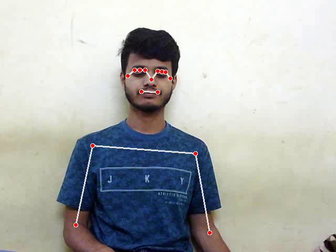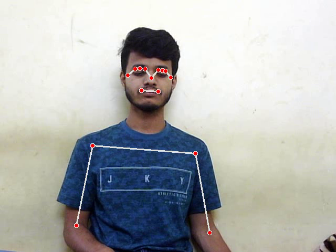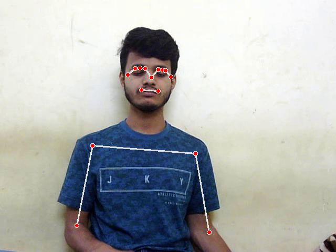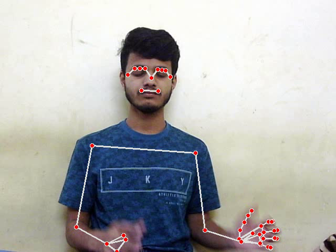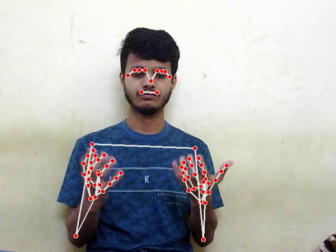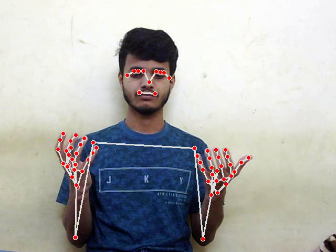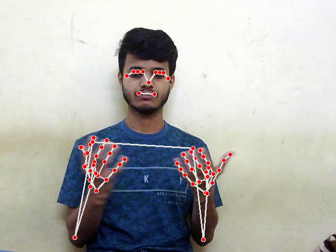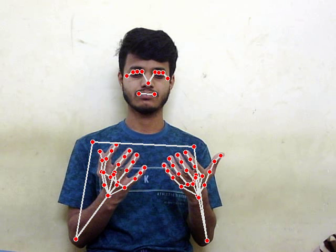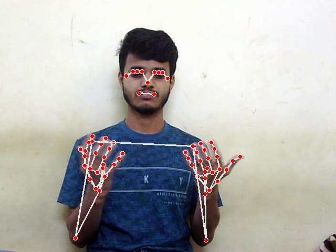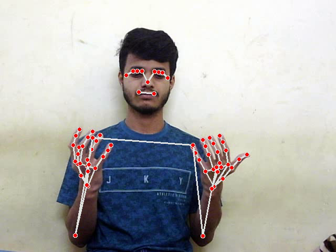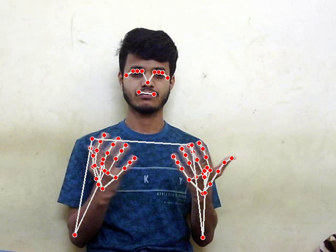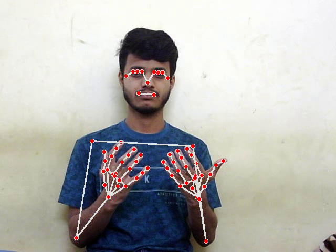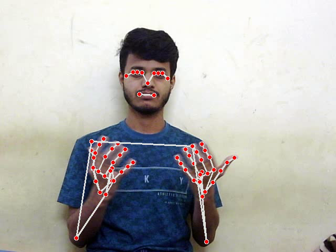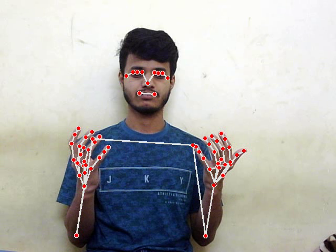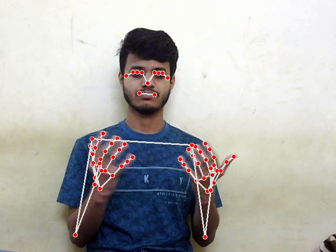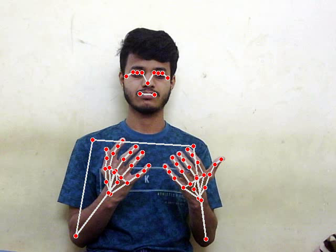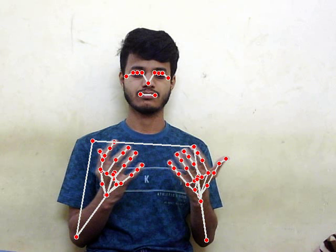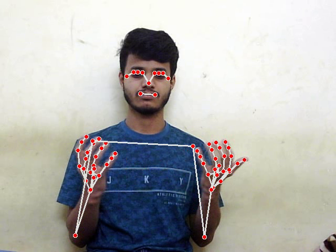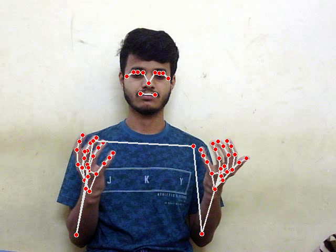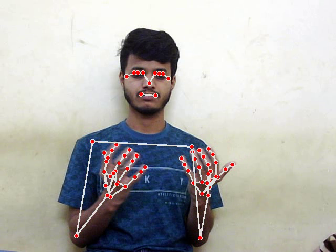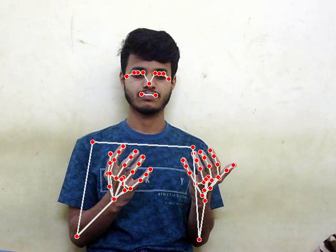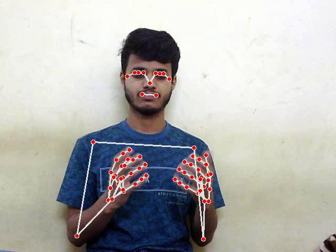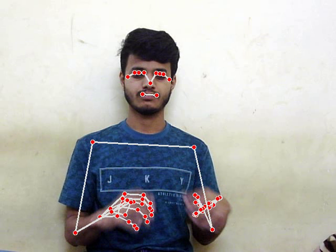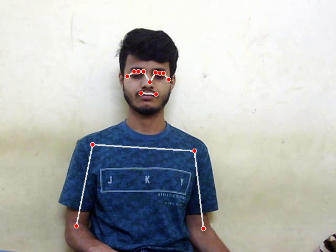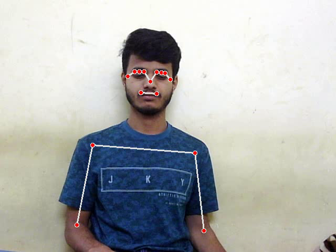what